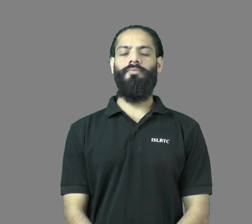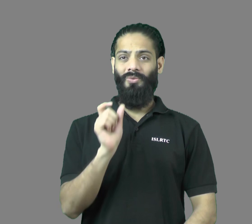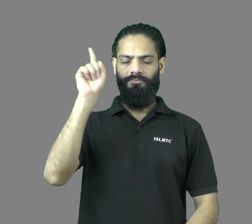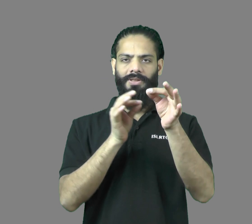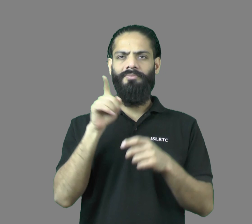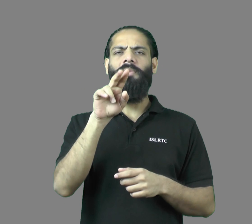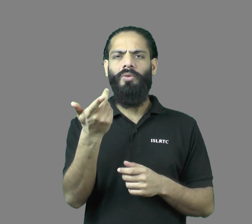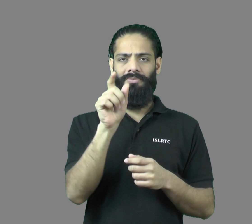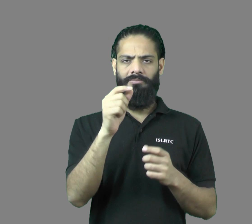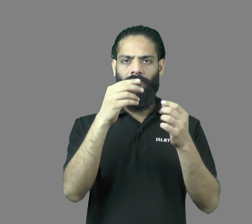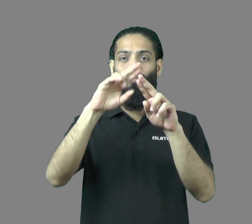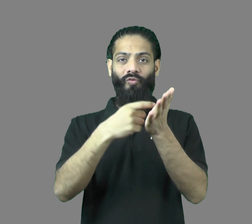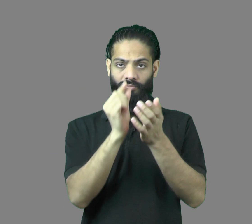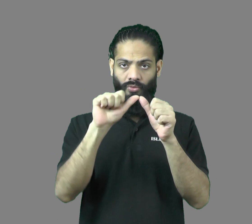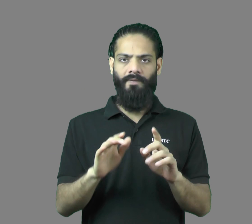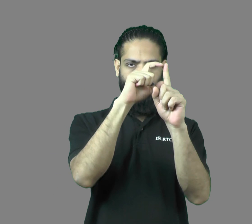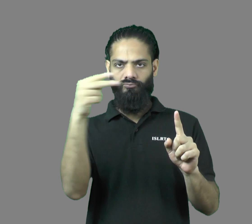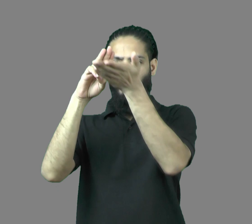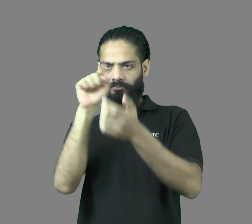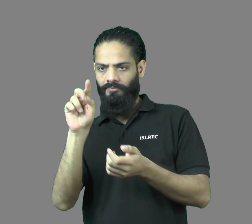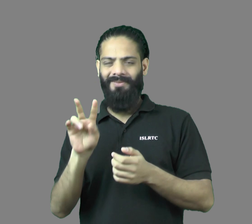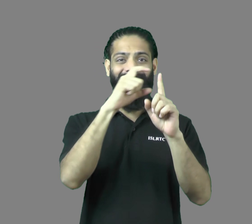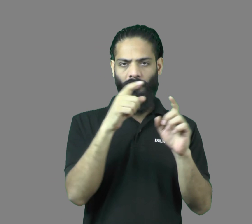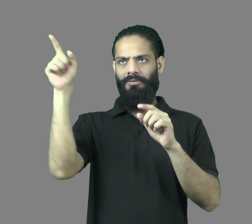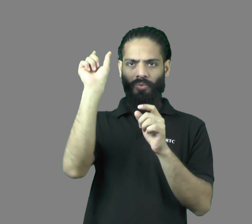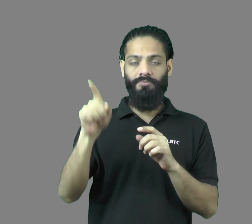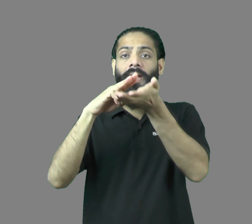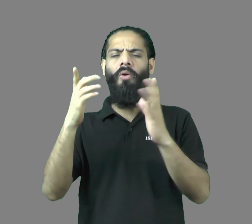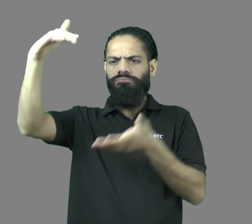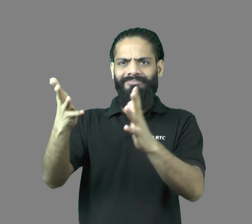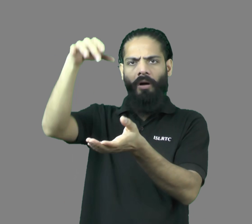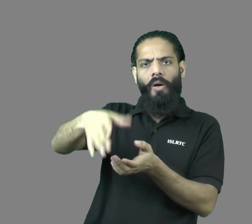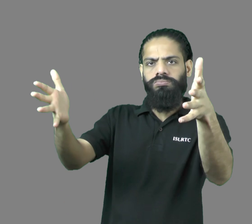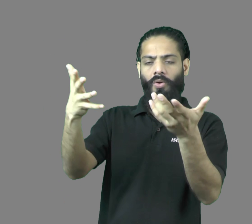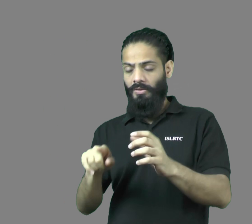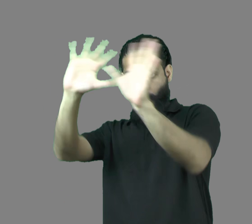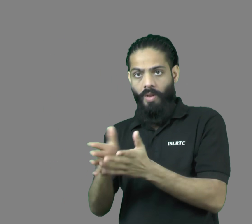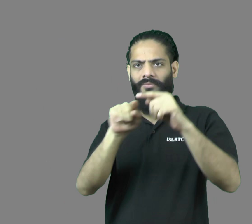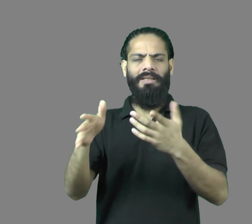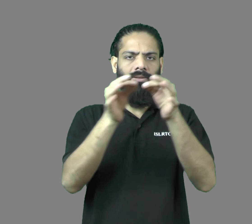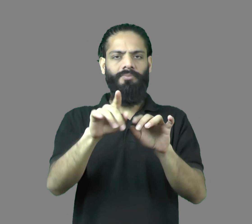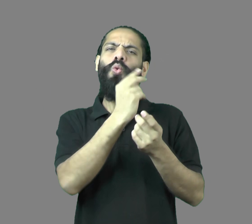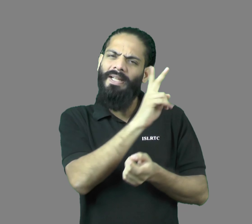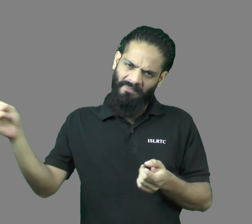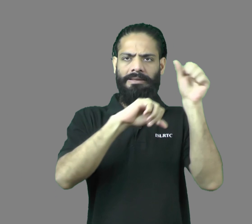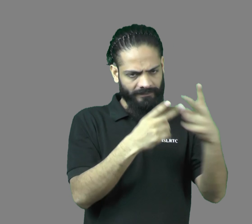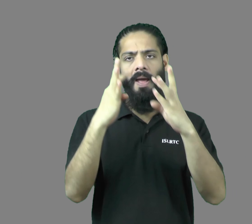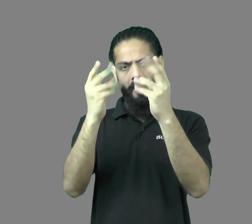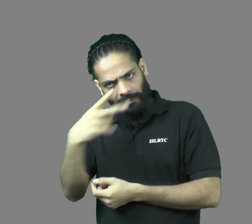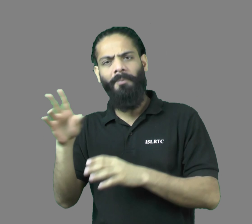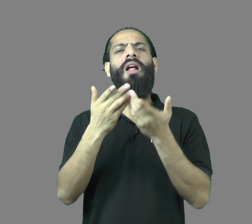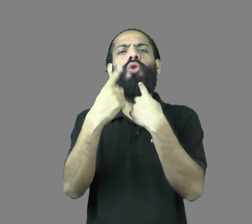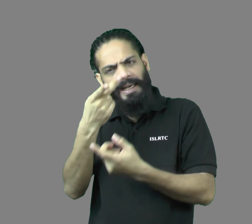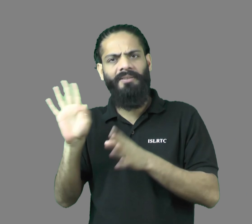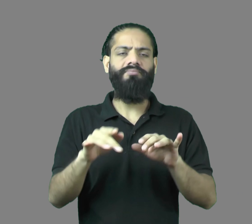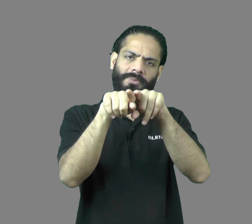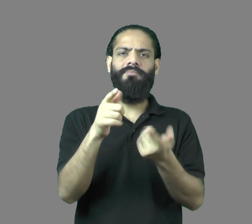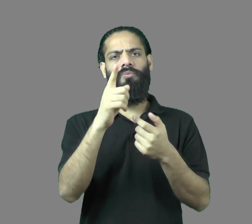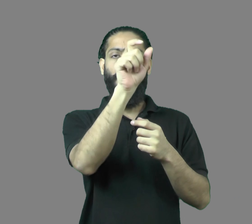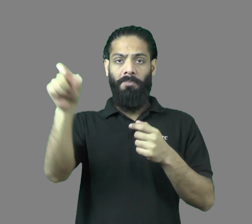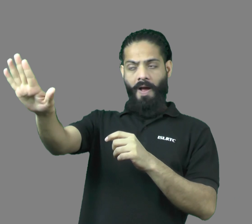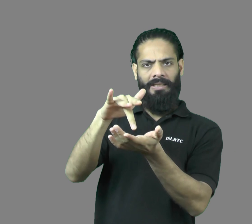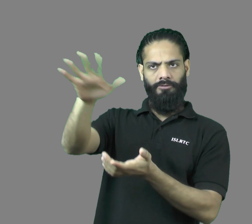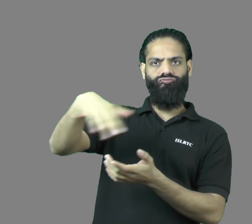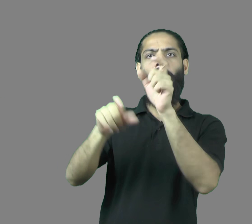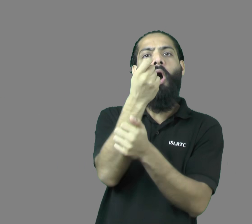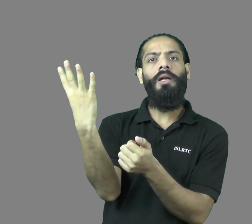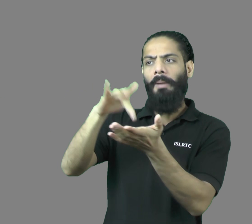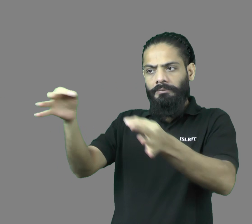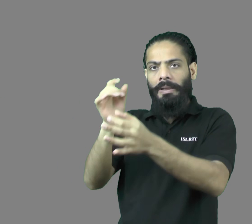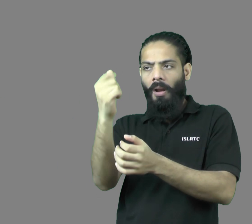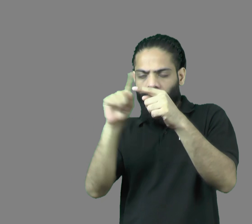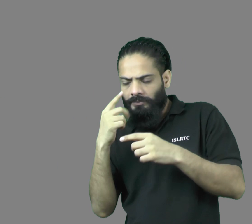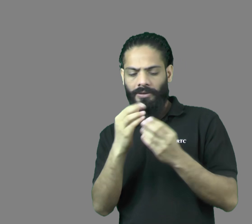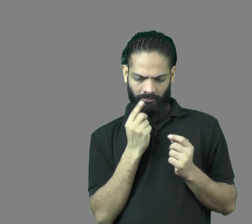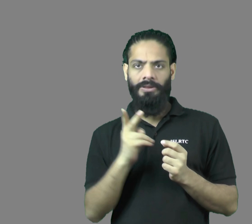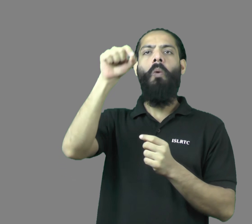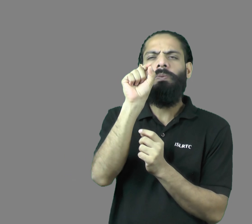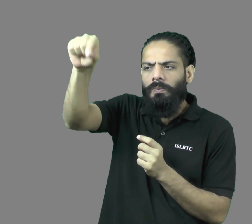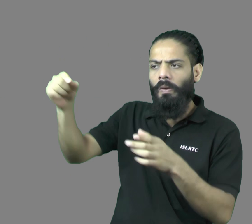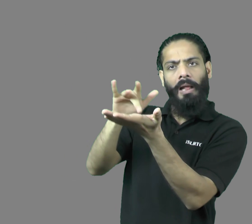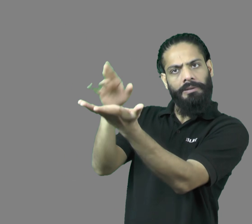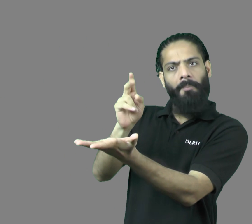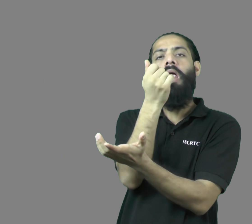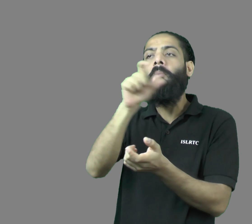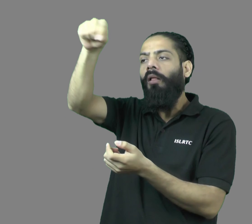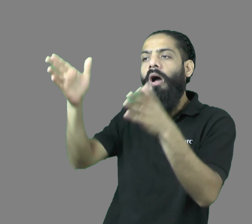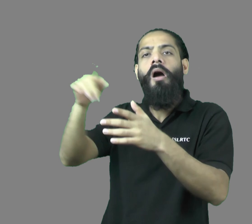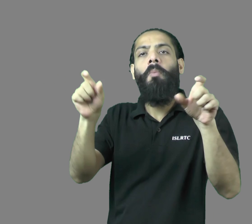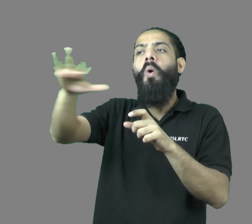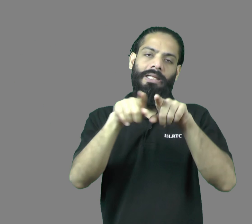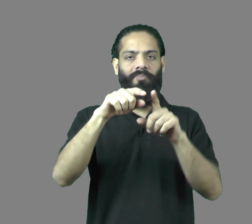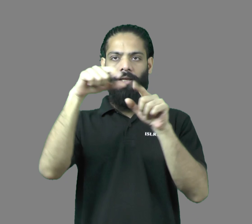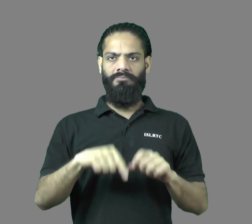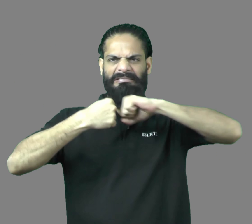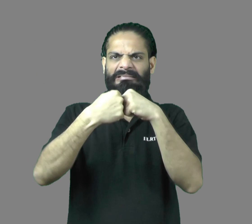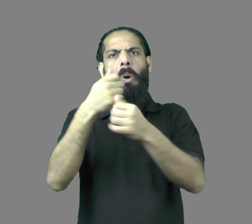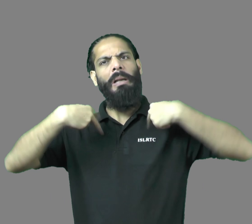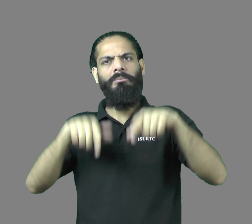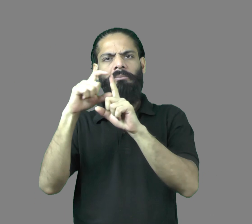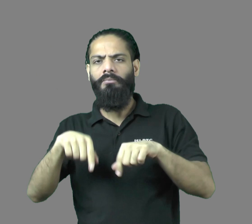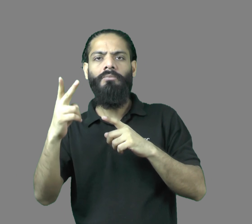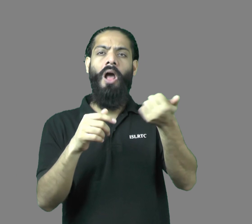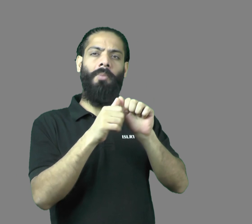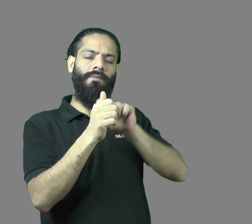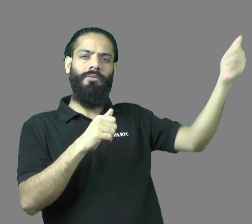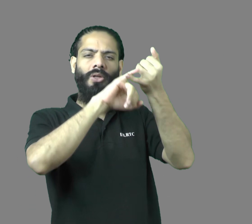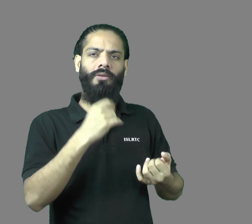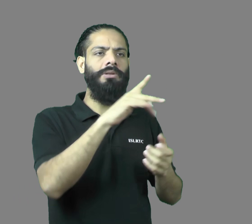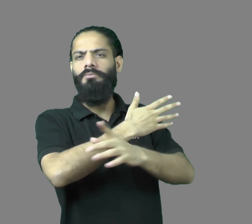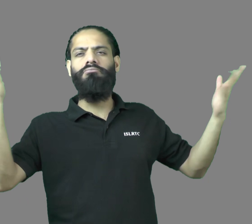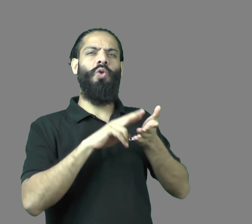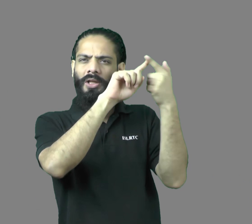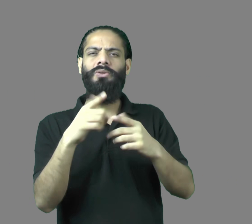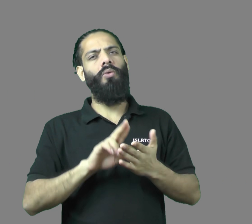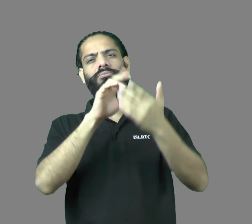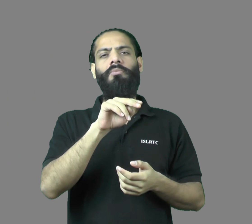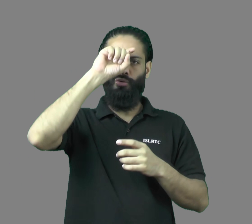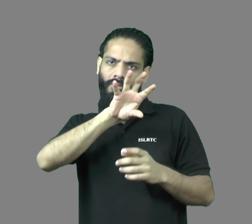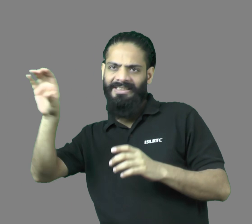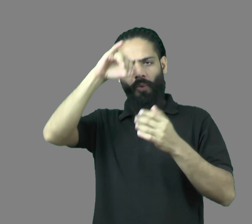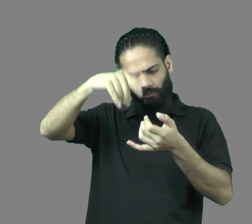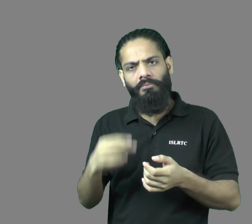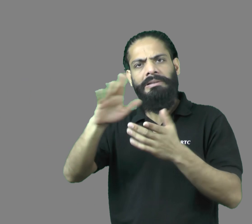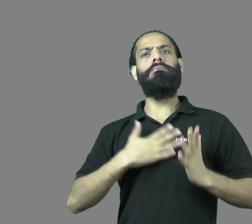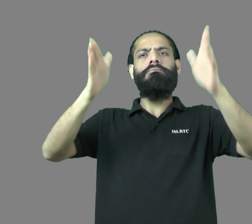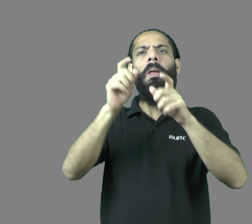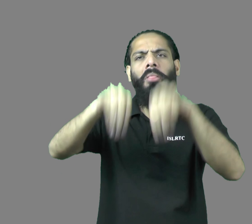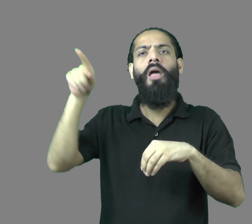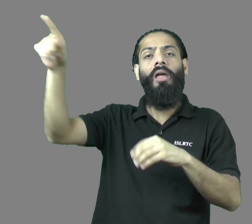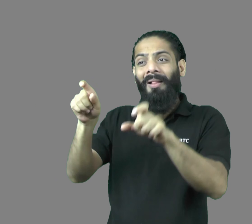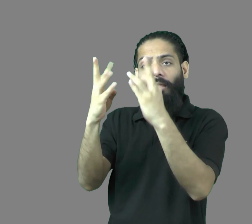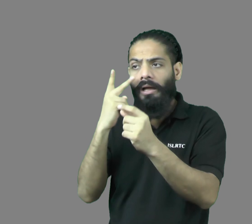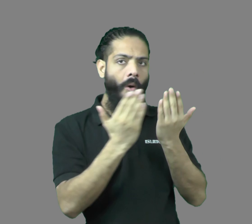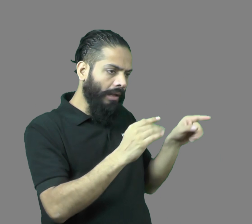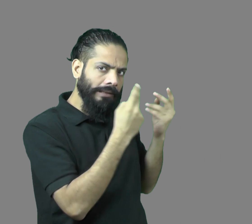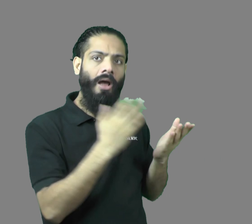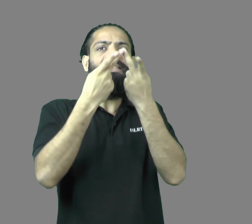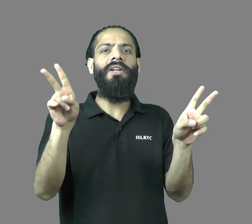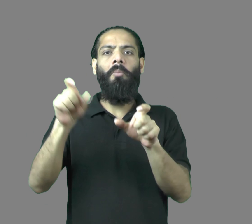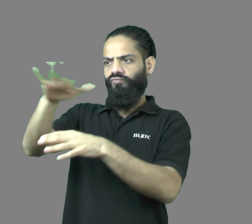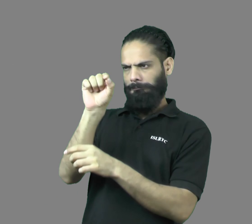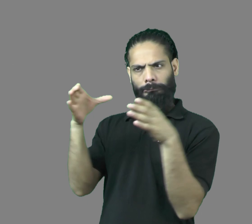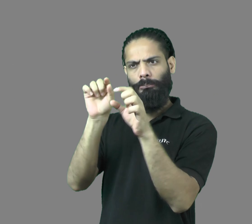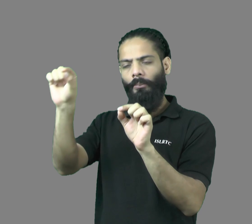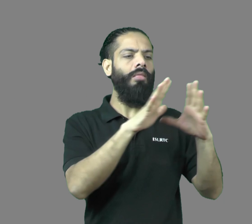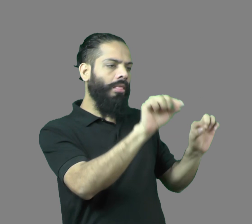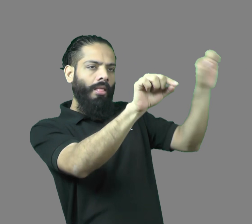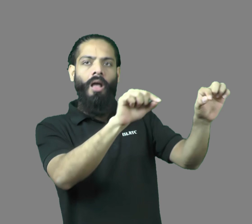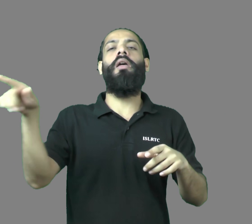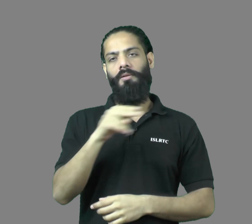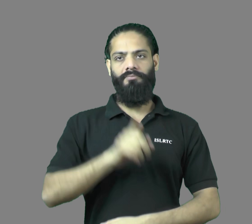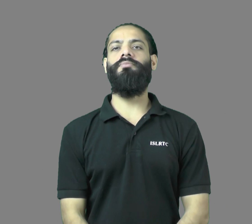Density